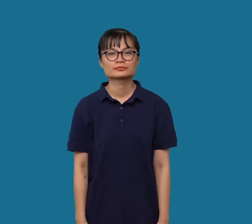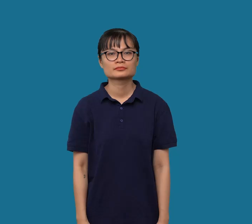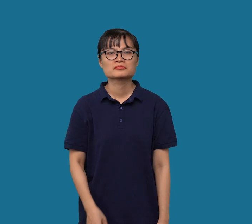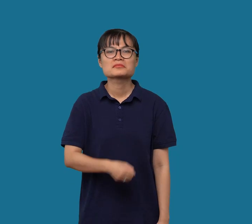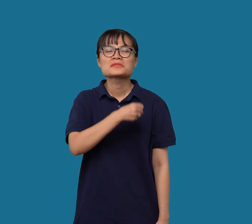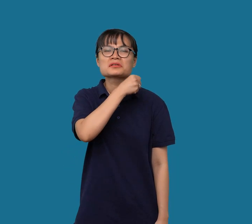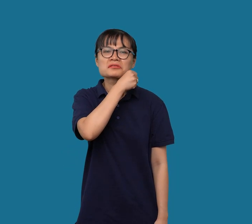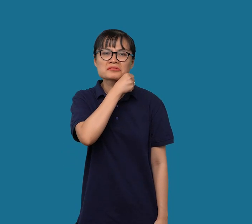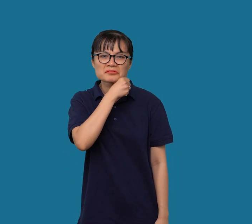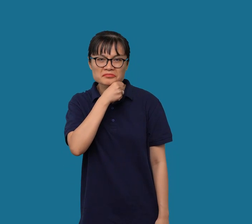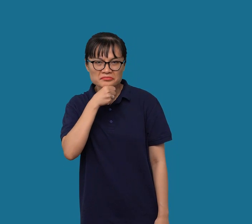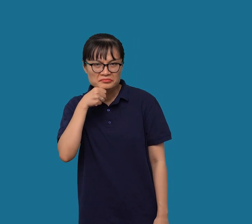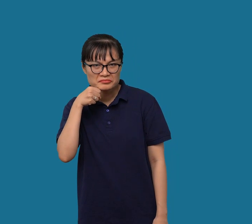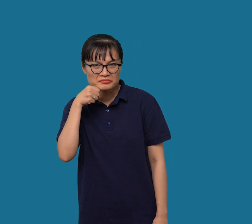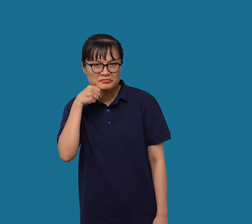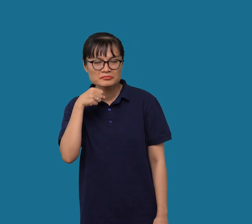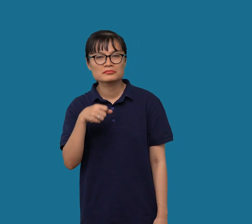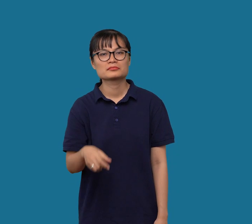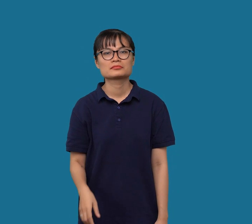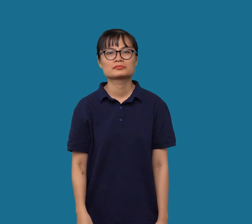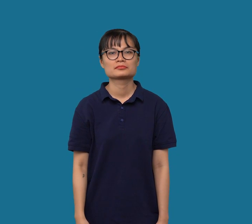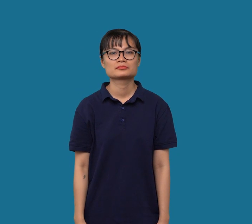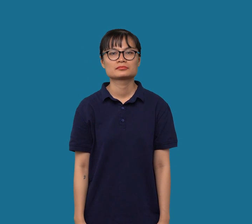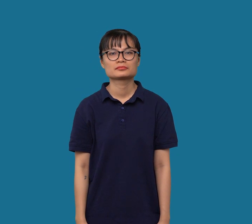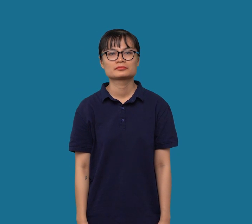yếu